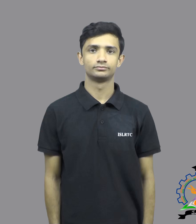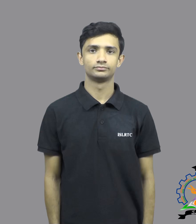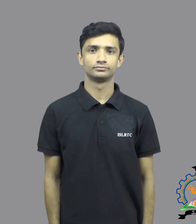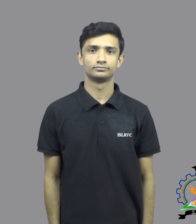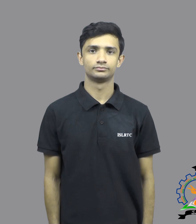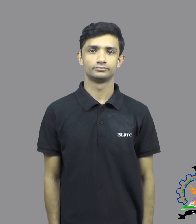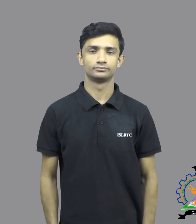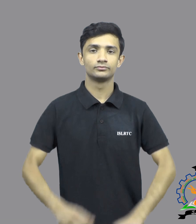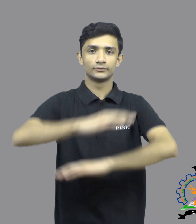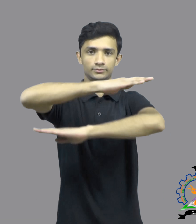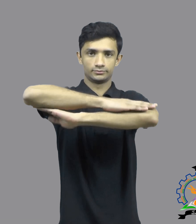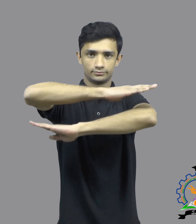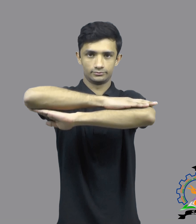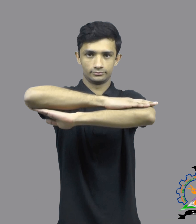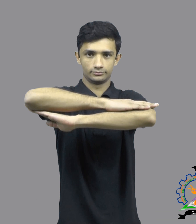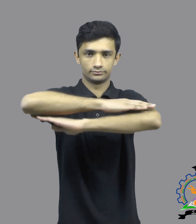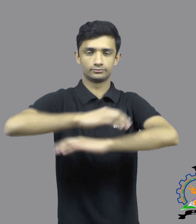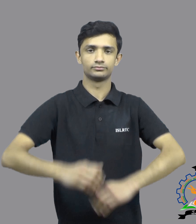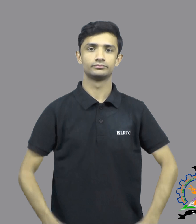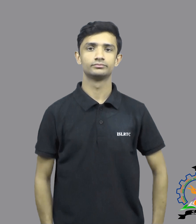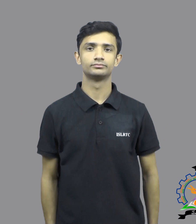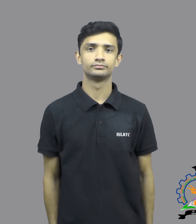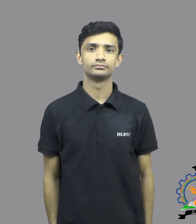Reception